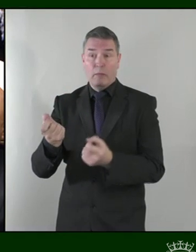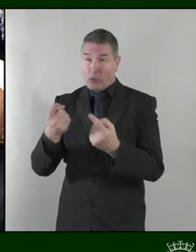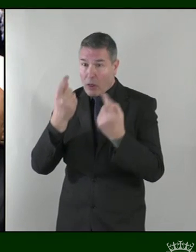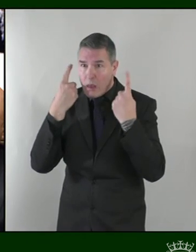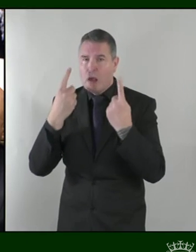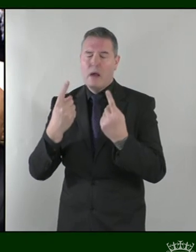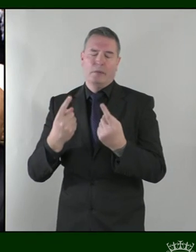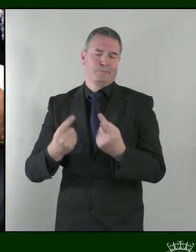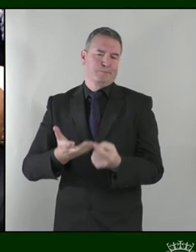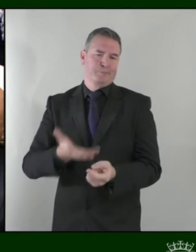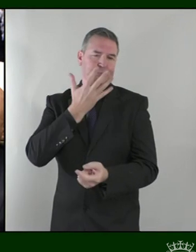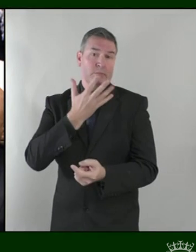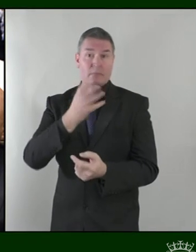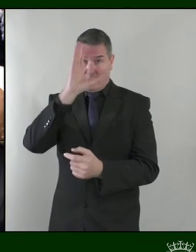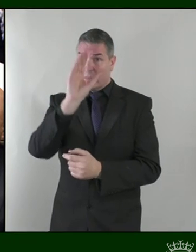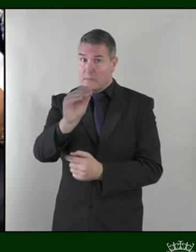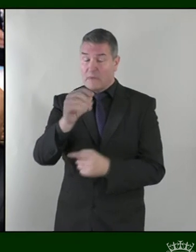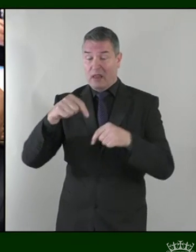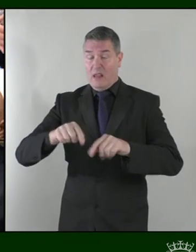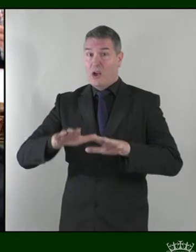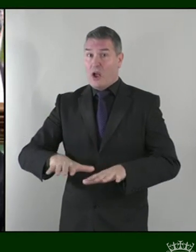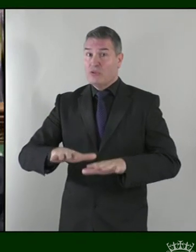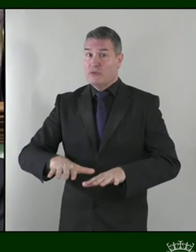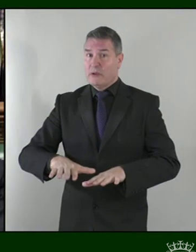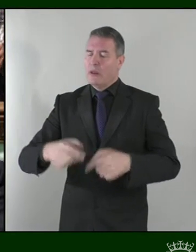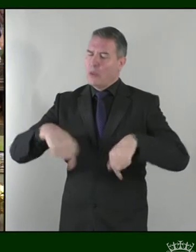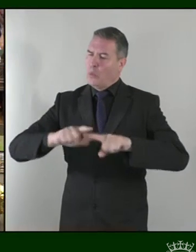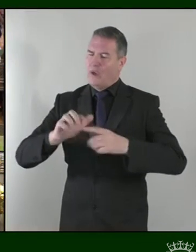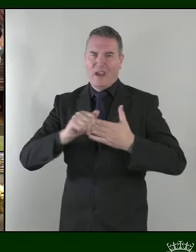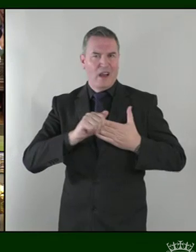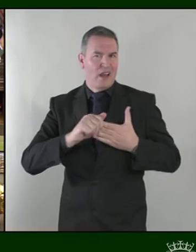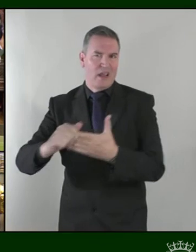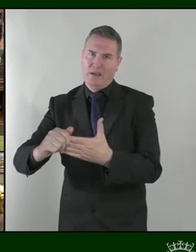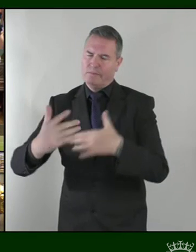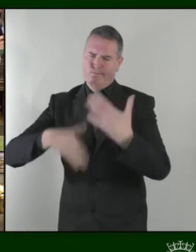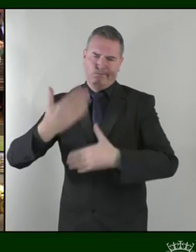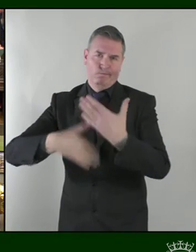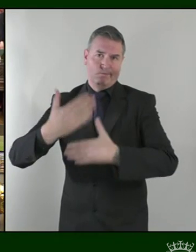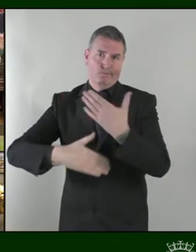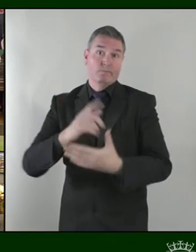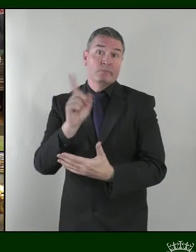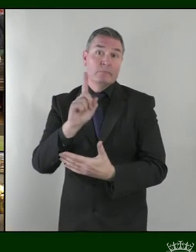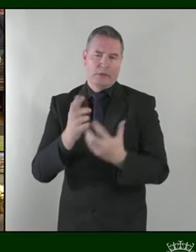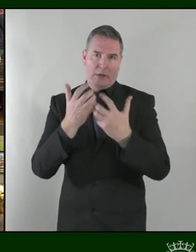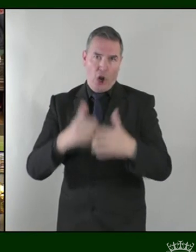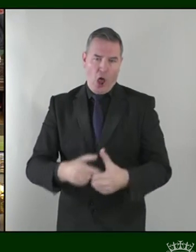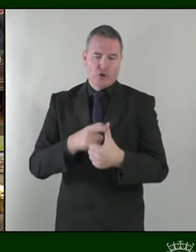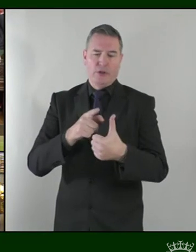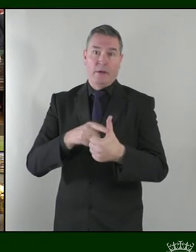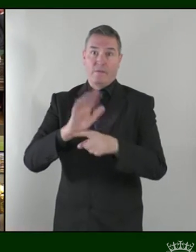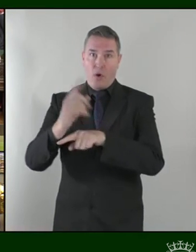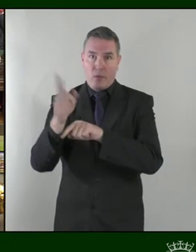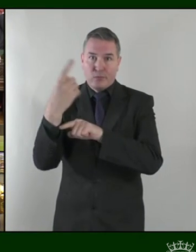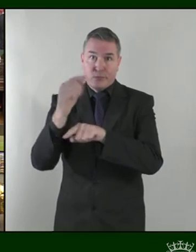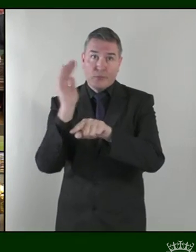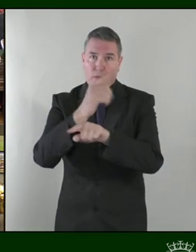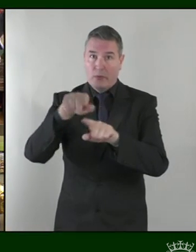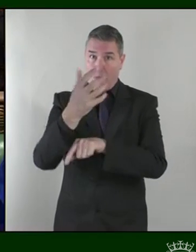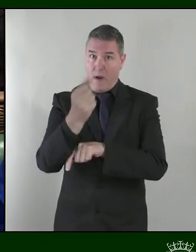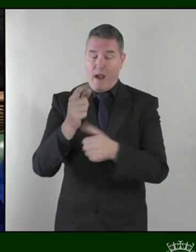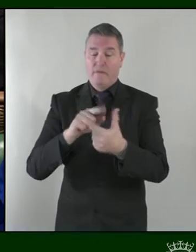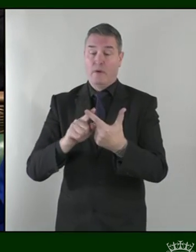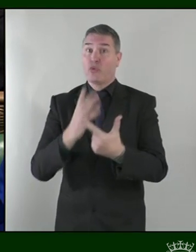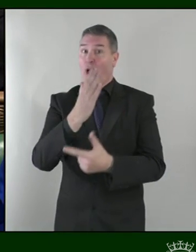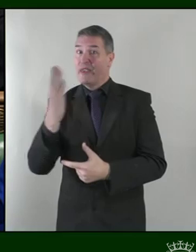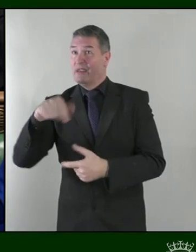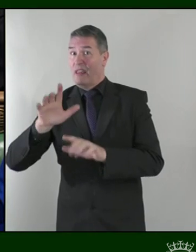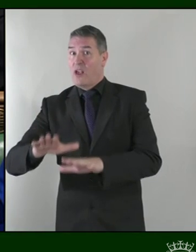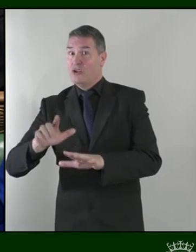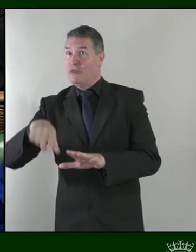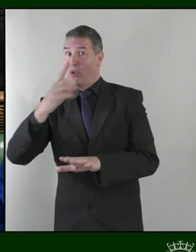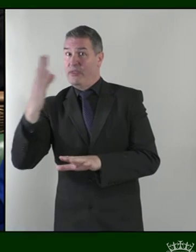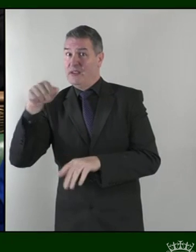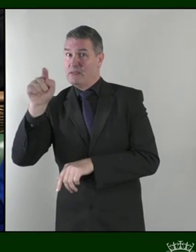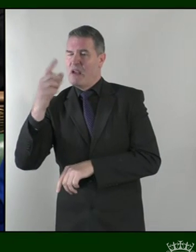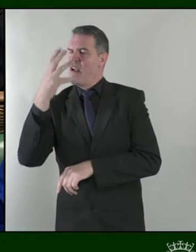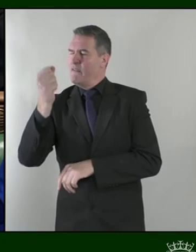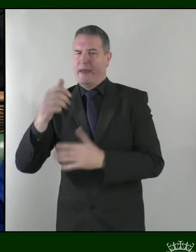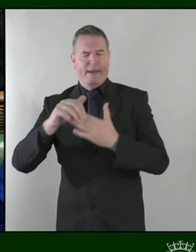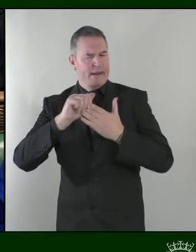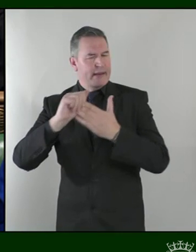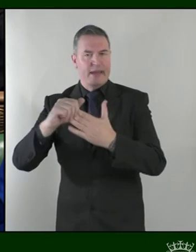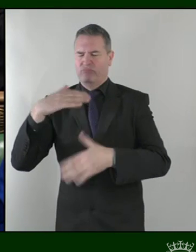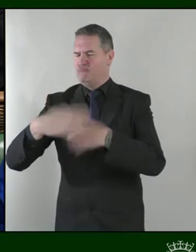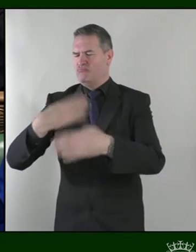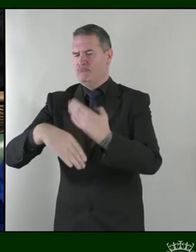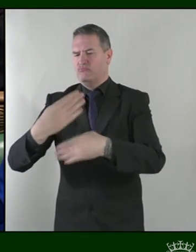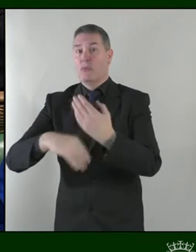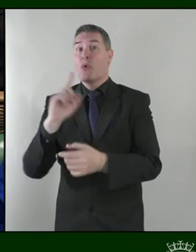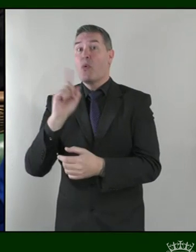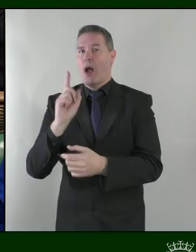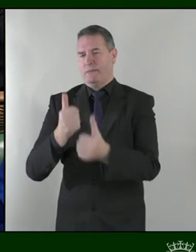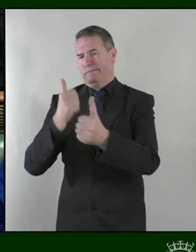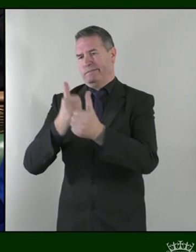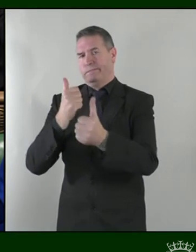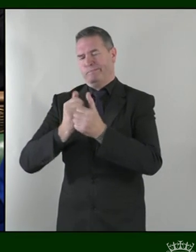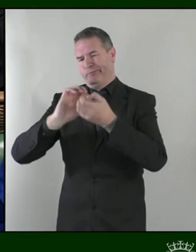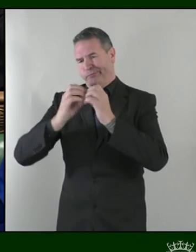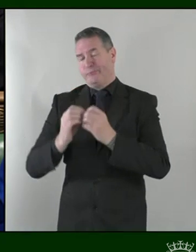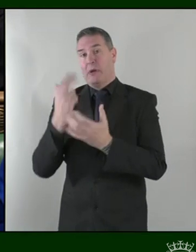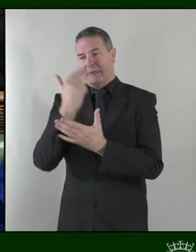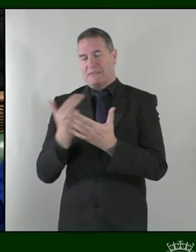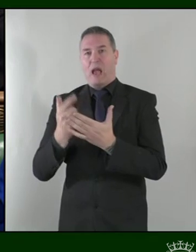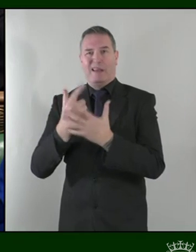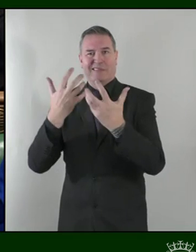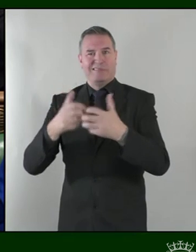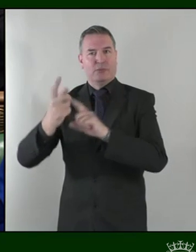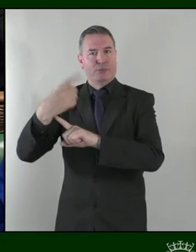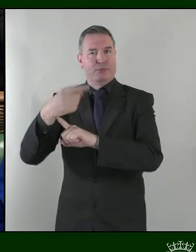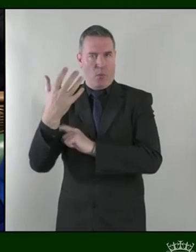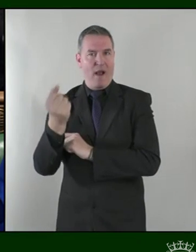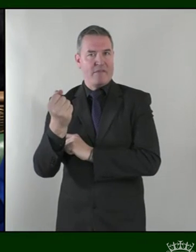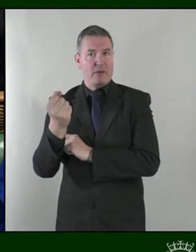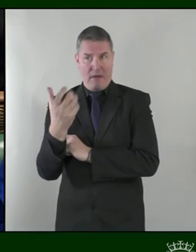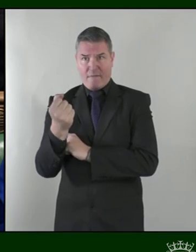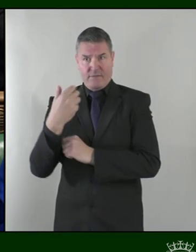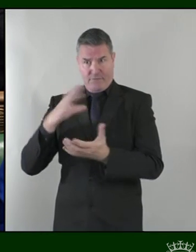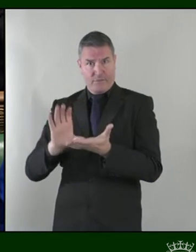I can inform him today not just that this country is leading in producing the technology to generate offshore, but that the north-east of this country leads the world in producing and designing those fantastic turbines.